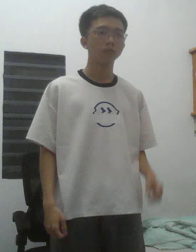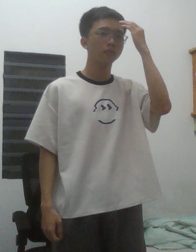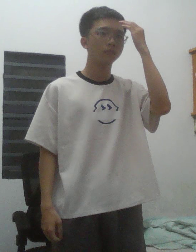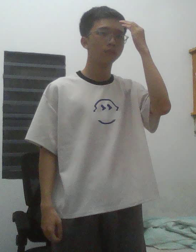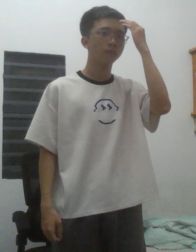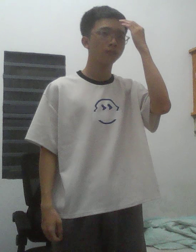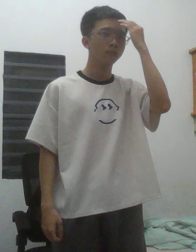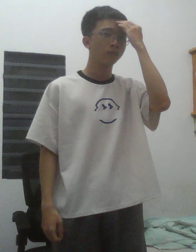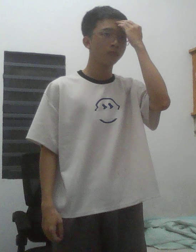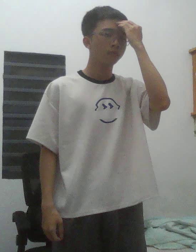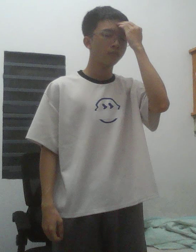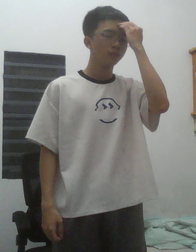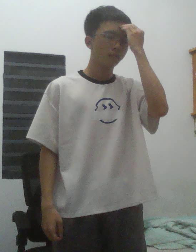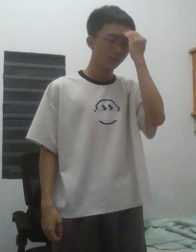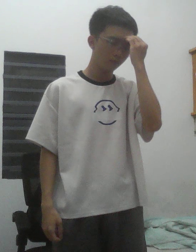benh